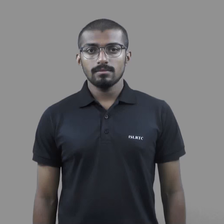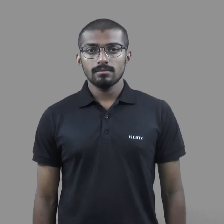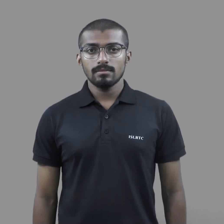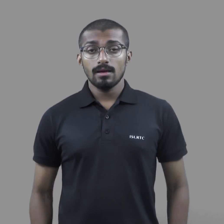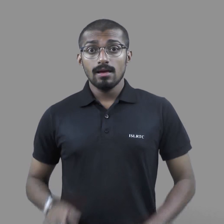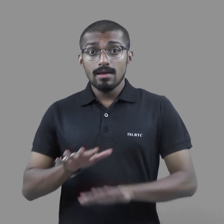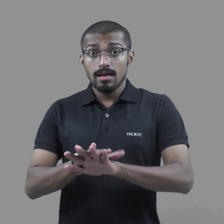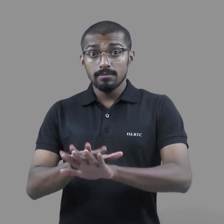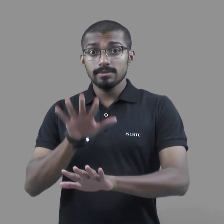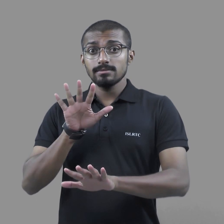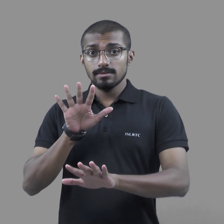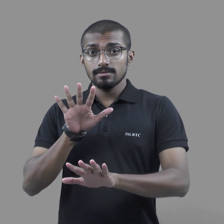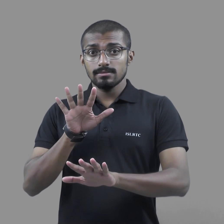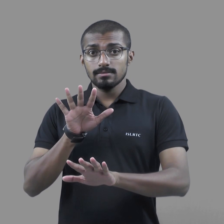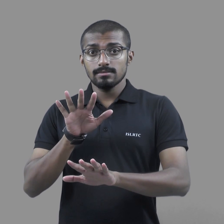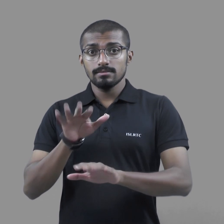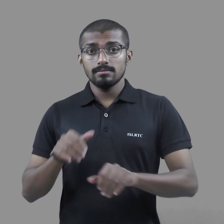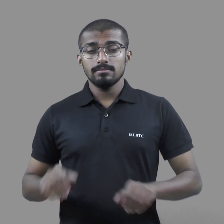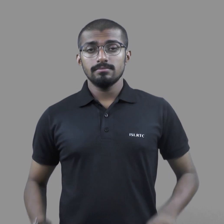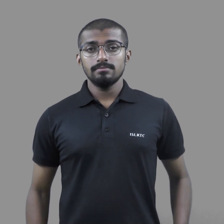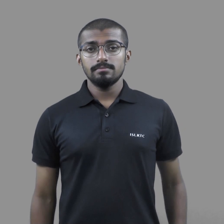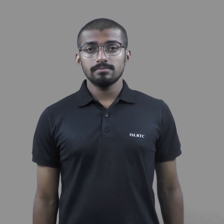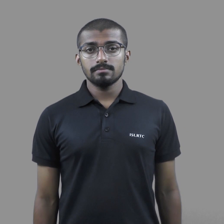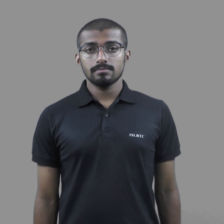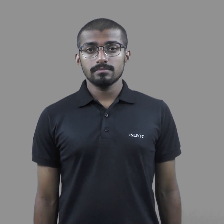Abstract